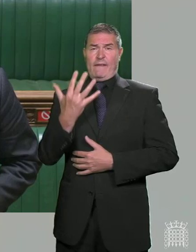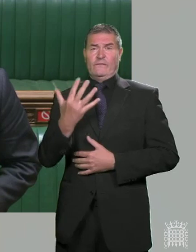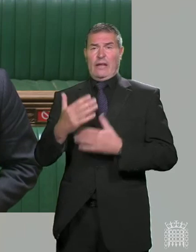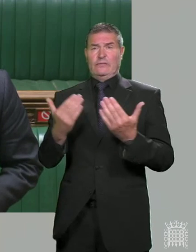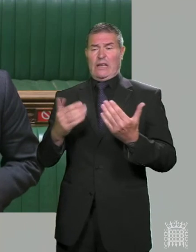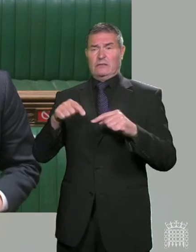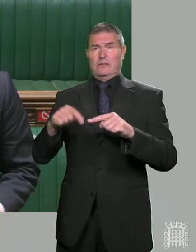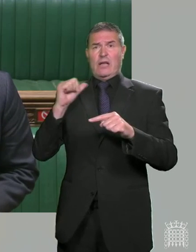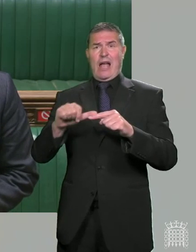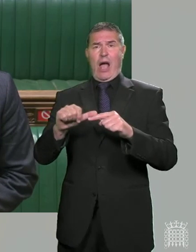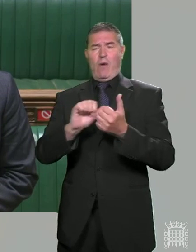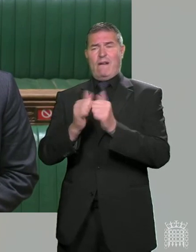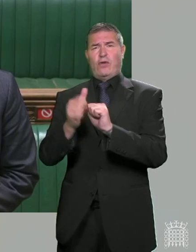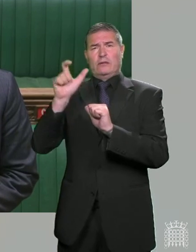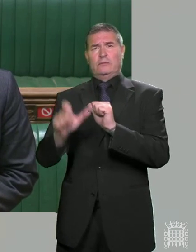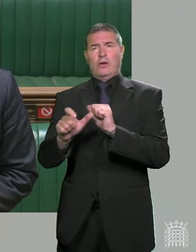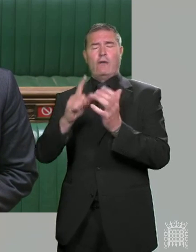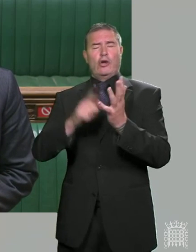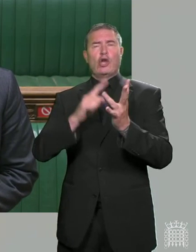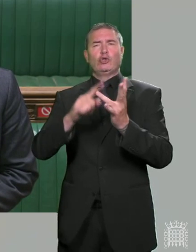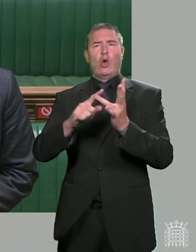Today marks five years since the murder of our friend and colleague Jo Cox.